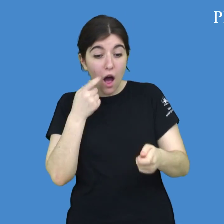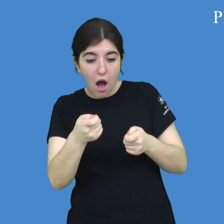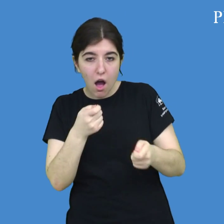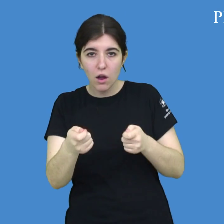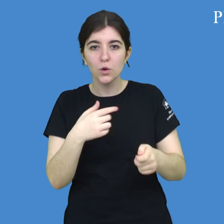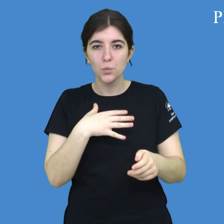control